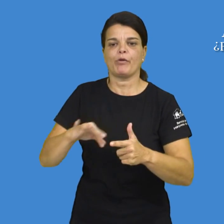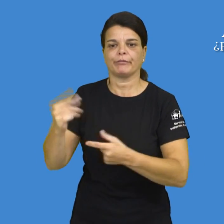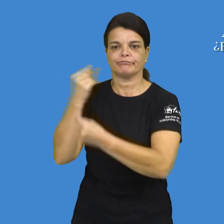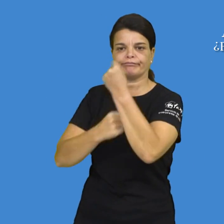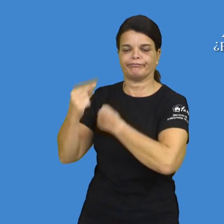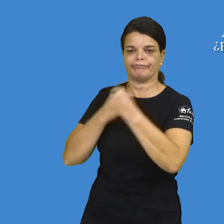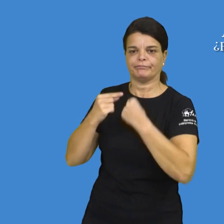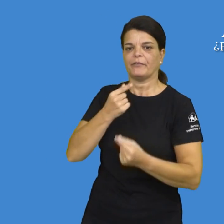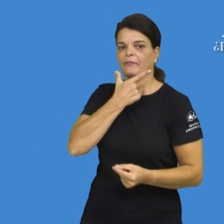virus